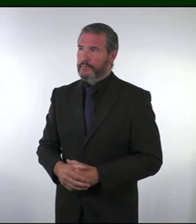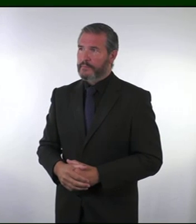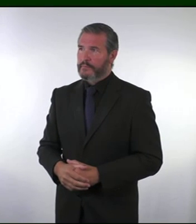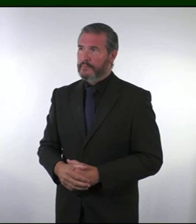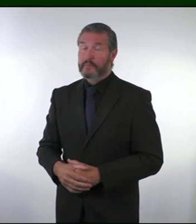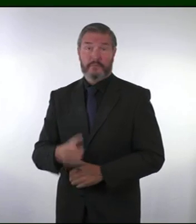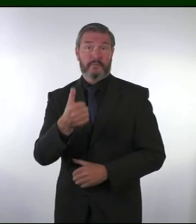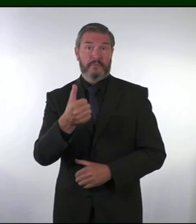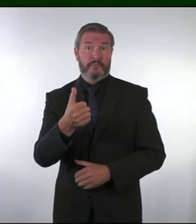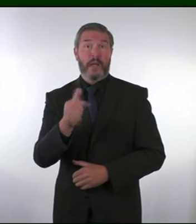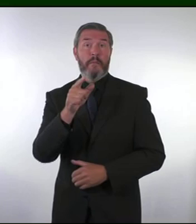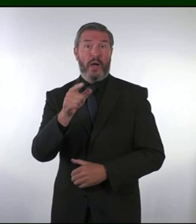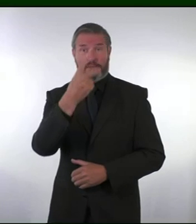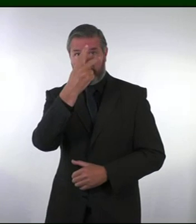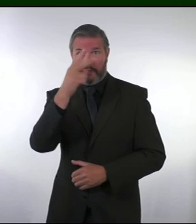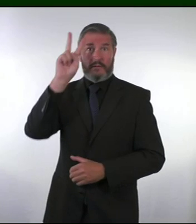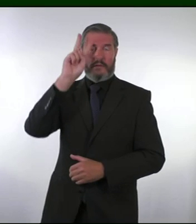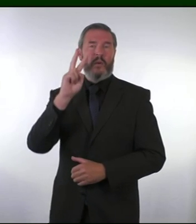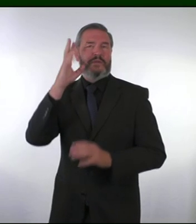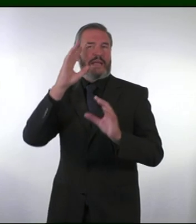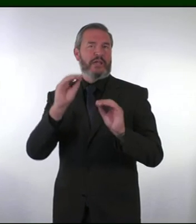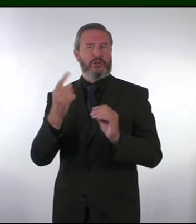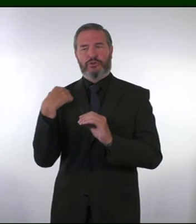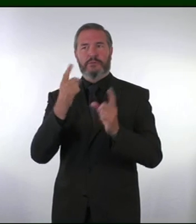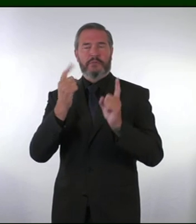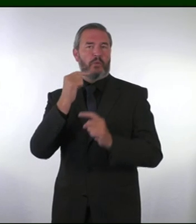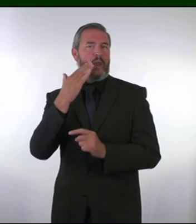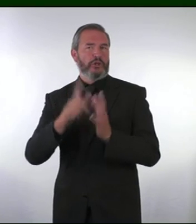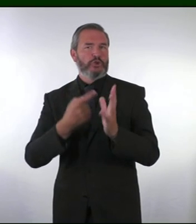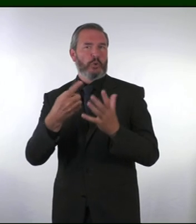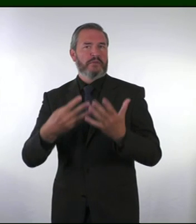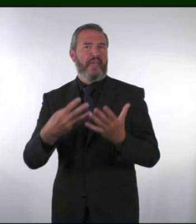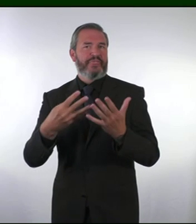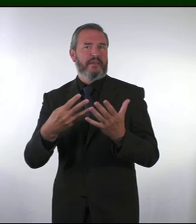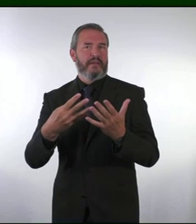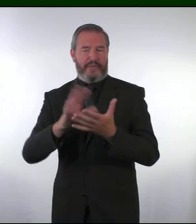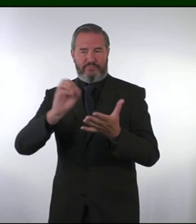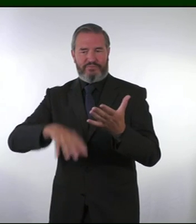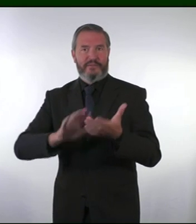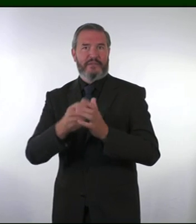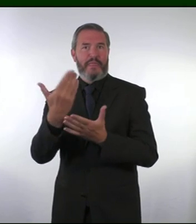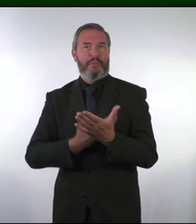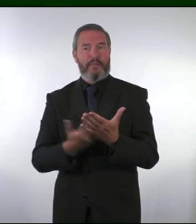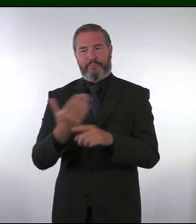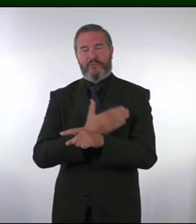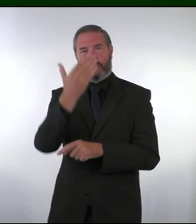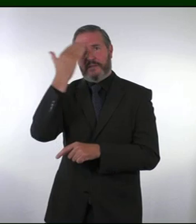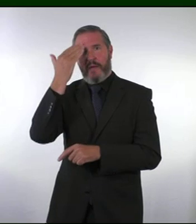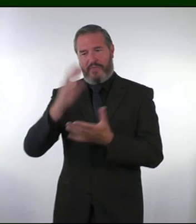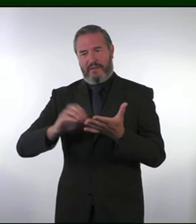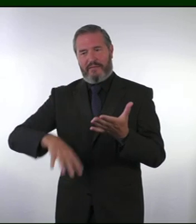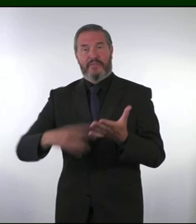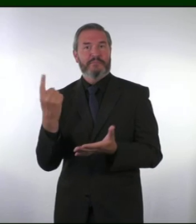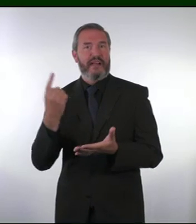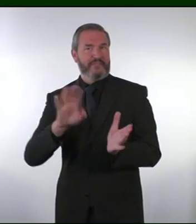Yes. The only U-turn here was the Education Secretary’s on 9 June, when he ripped up the Government’s plans to get children back into school before the summer break.